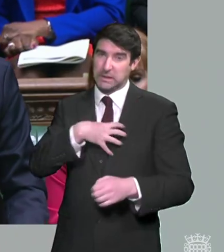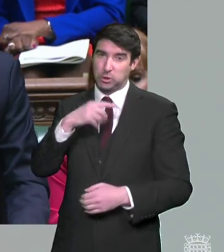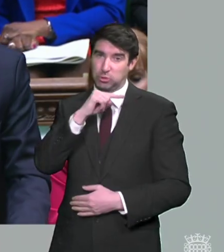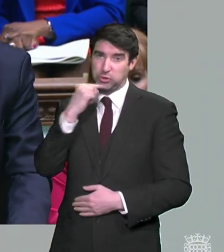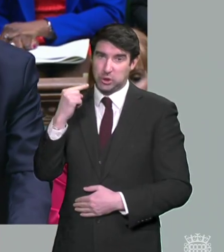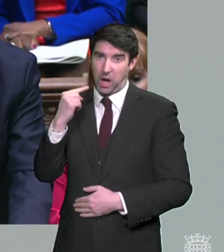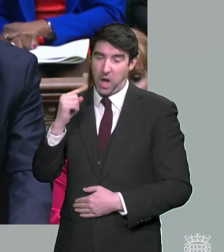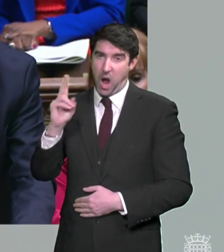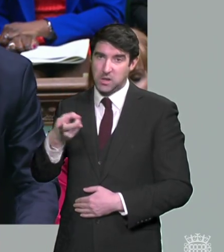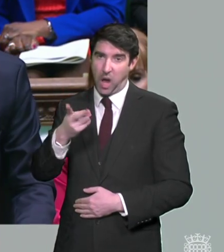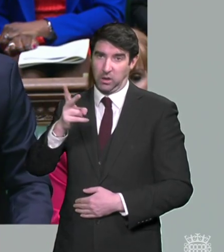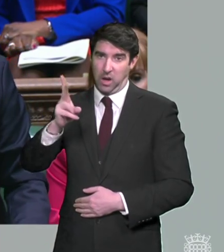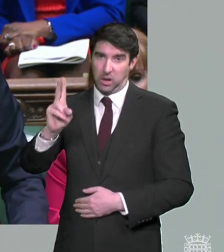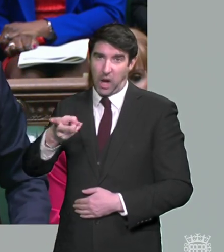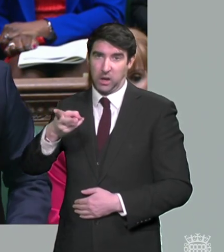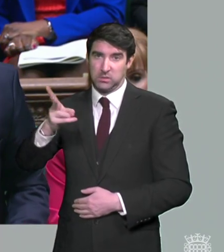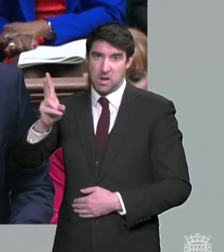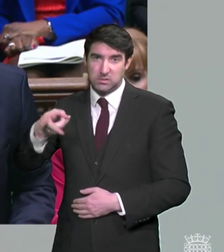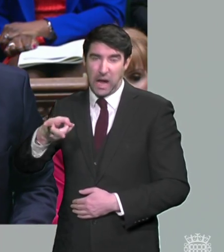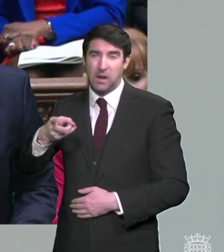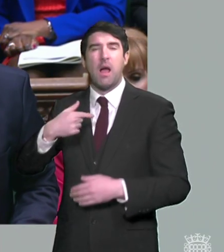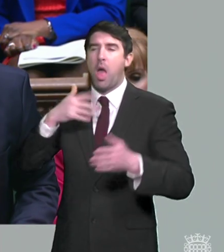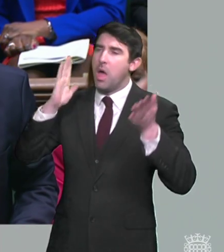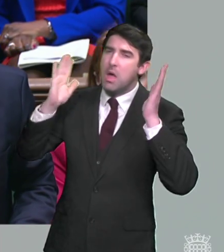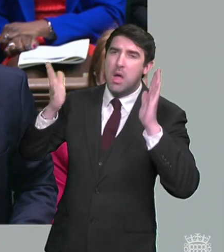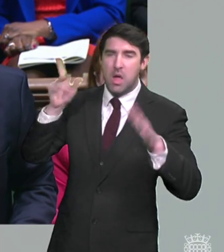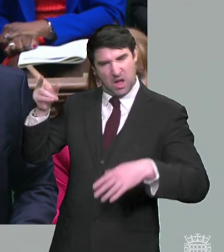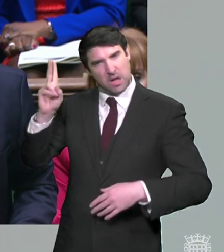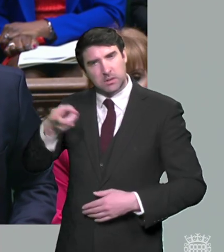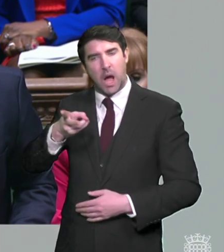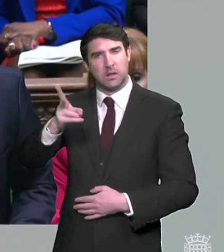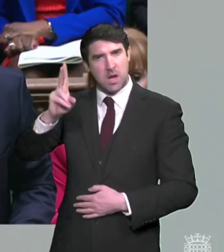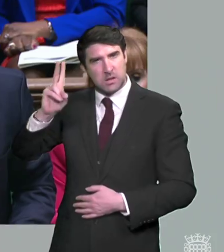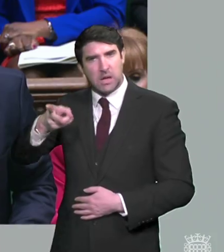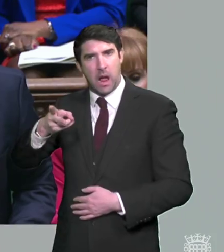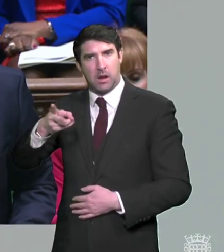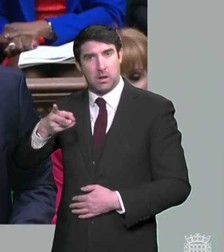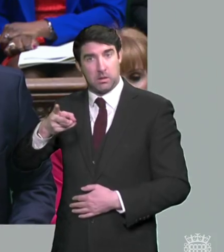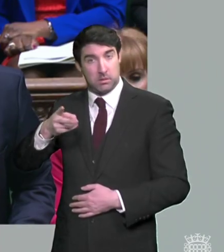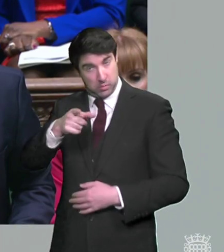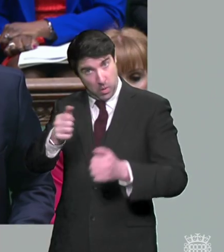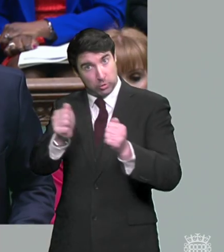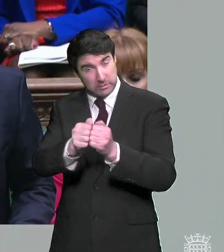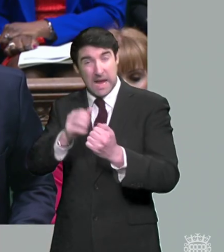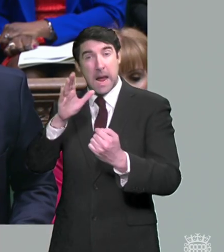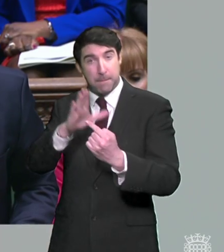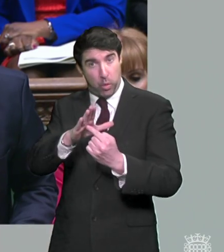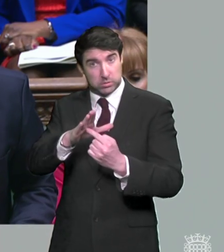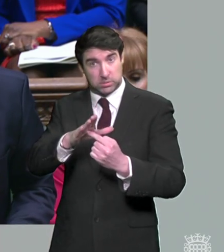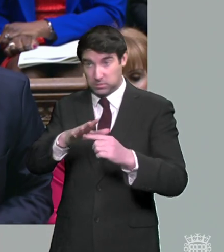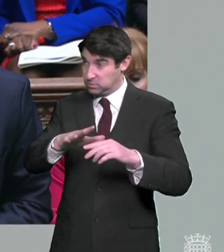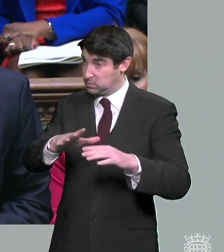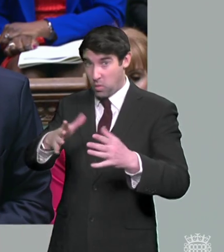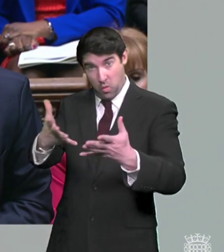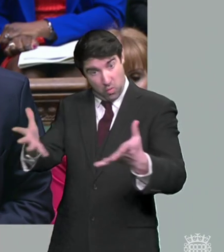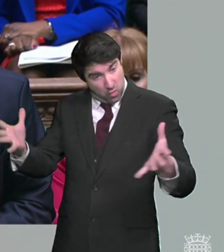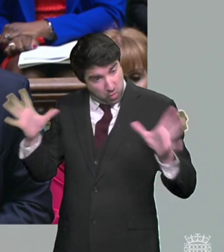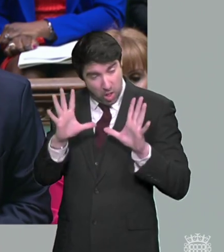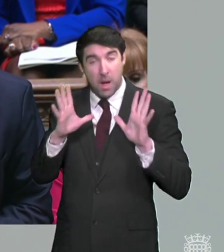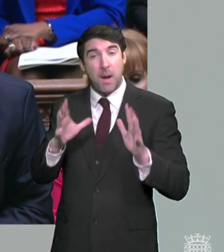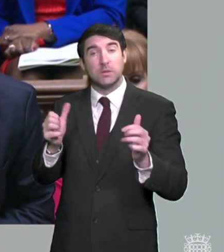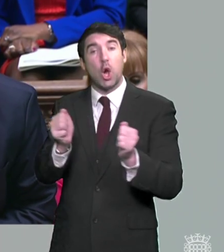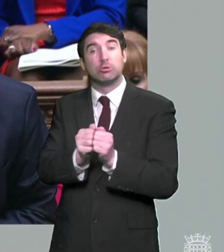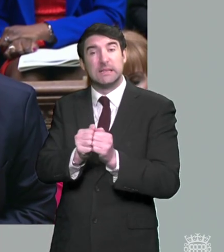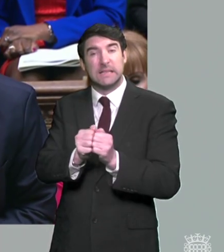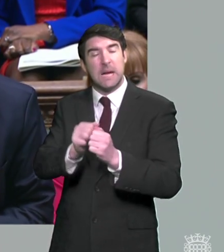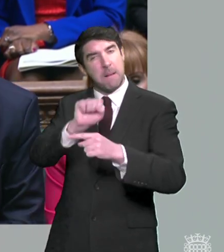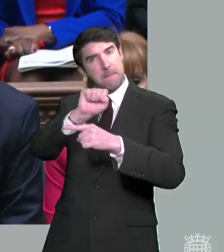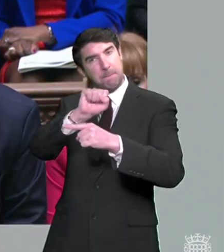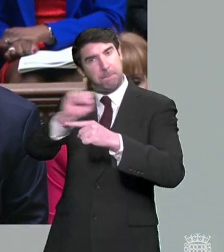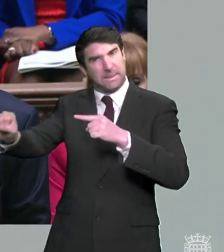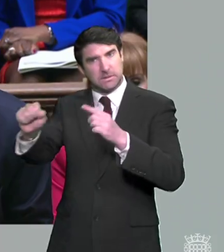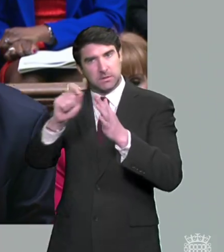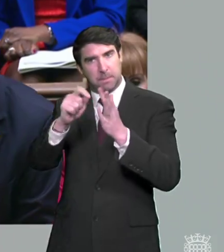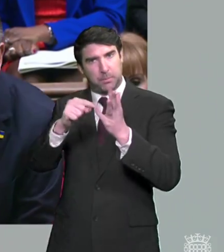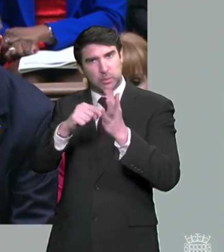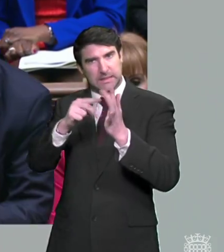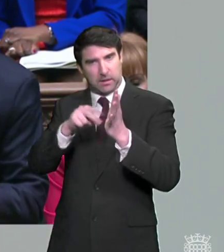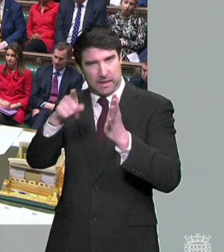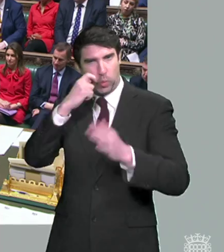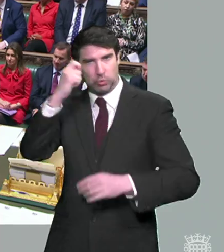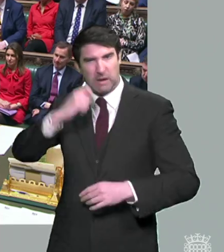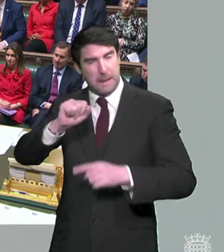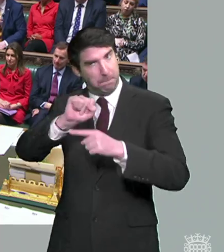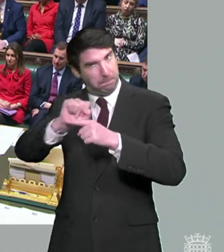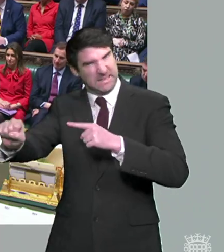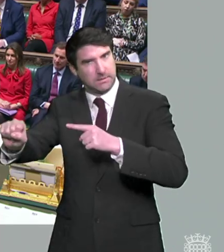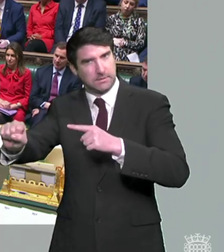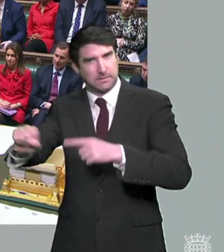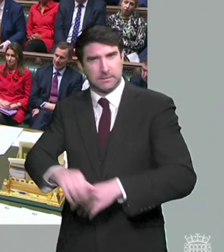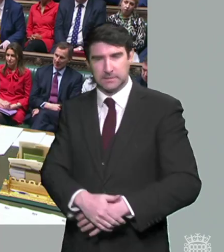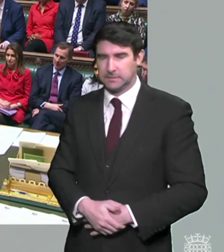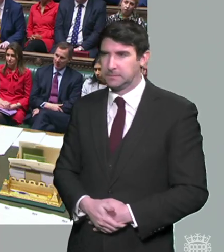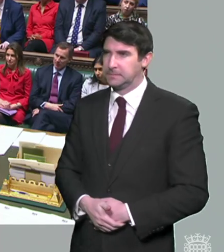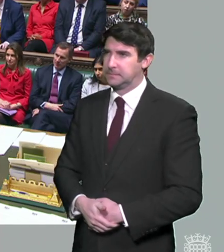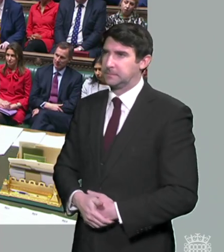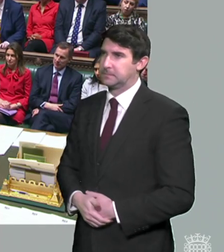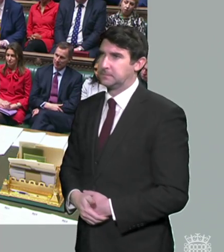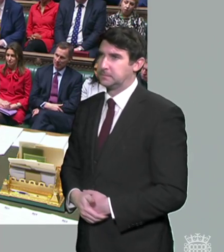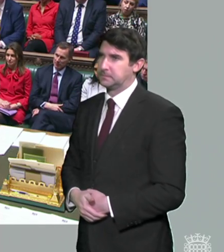Does the Prime Minister agree that, across this House, we must speak with one voice and say that this terrible conflict must end with the defeat of Putin in Ukraine?